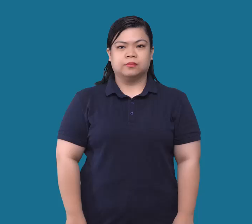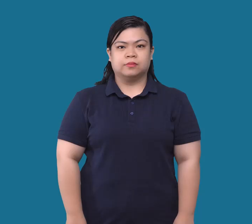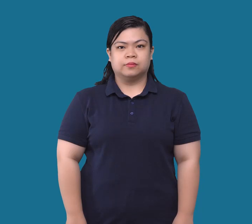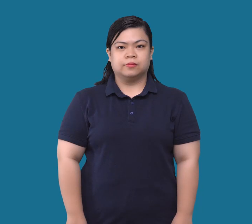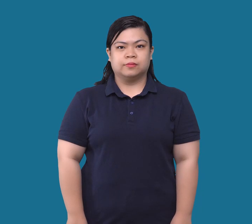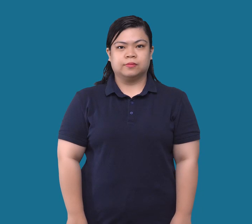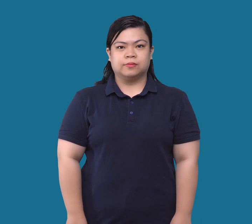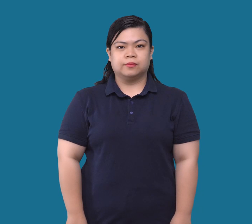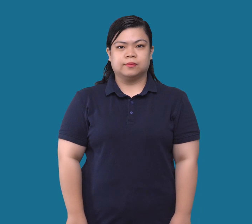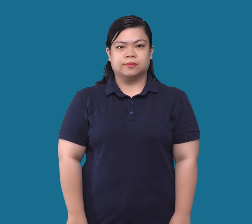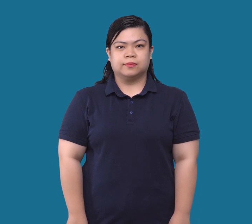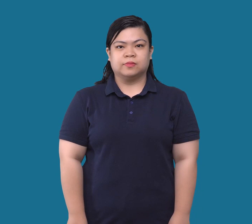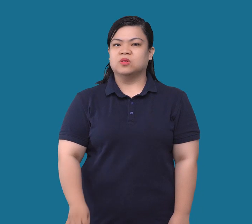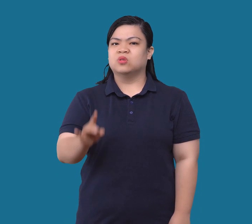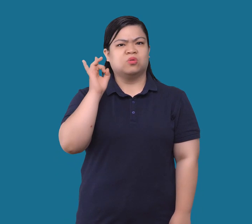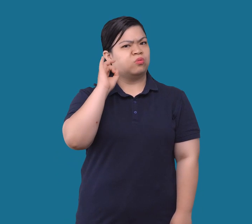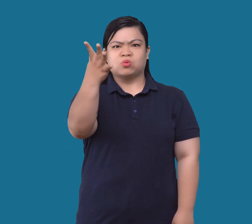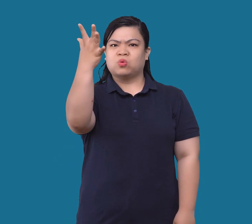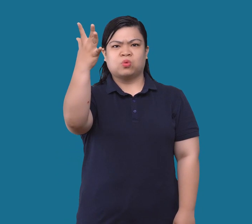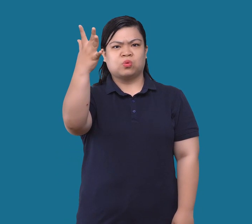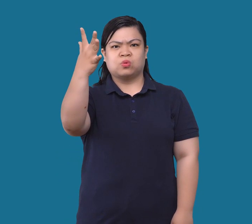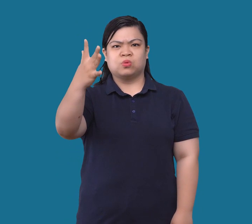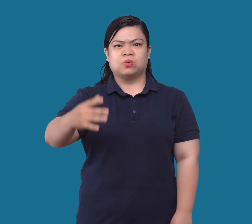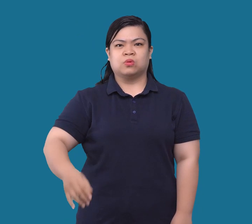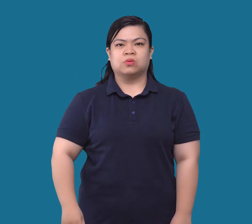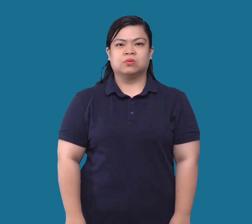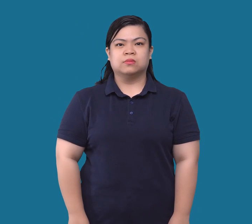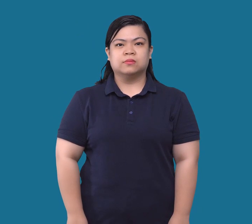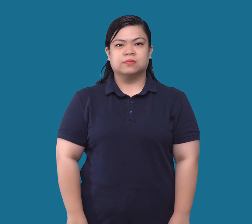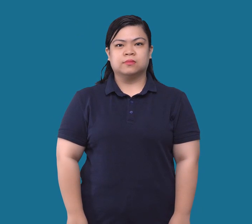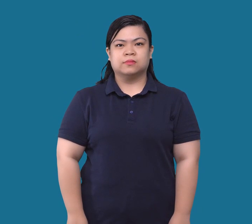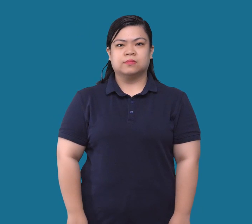không cho